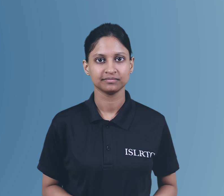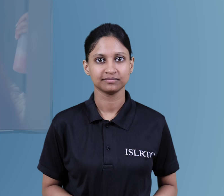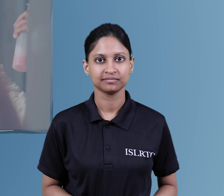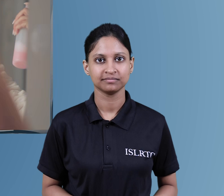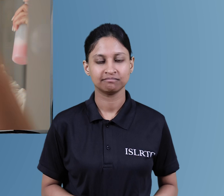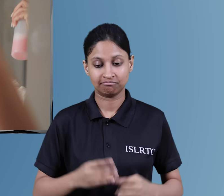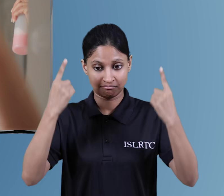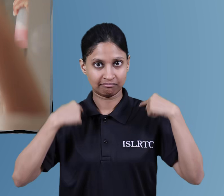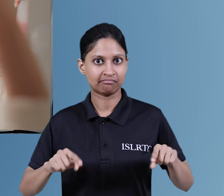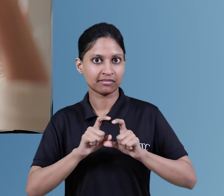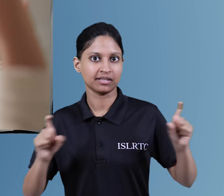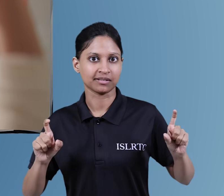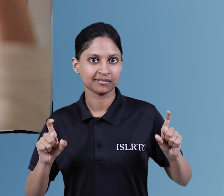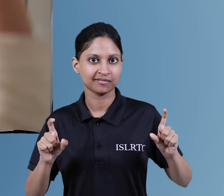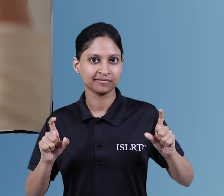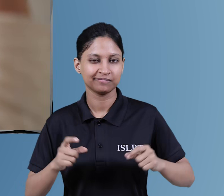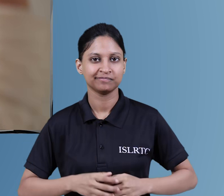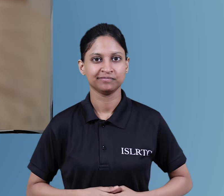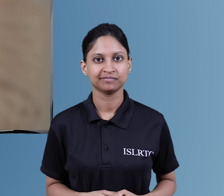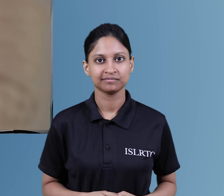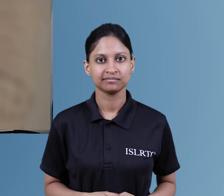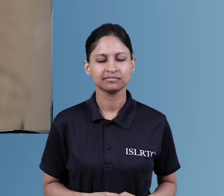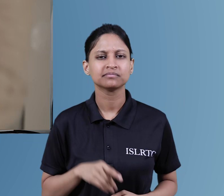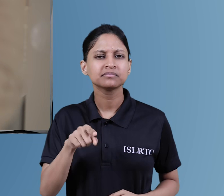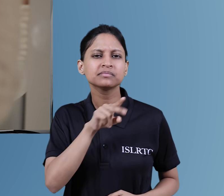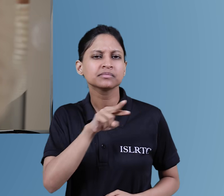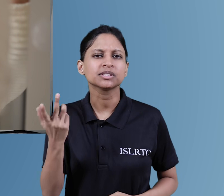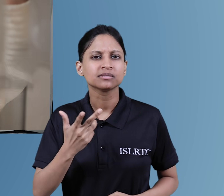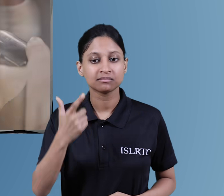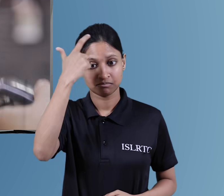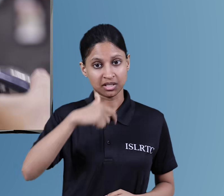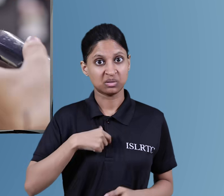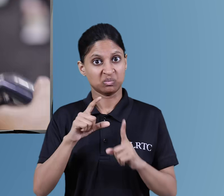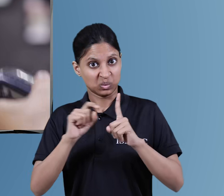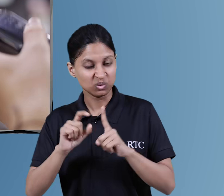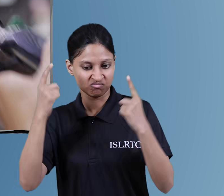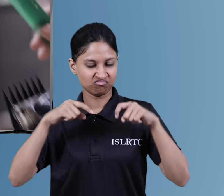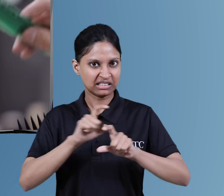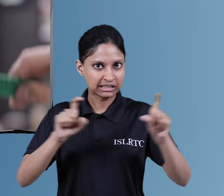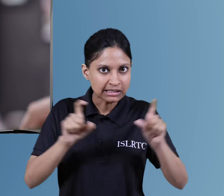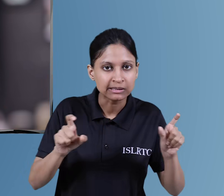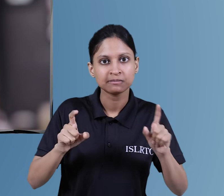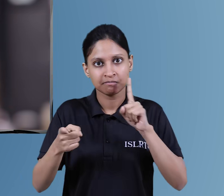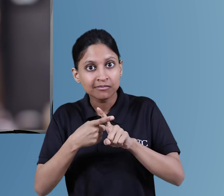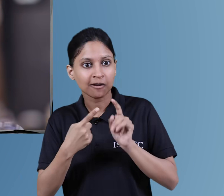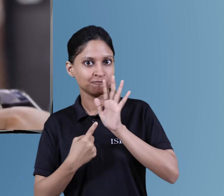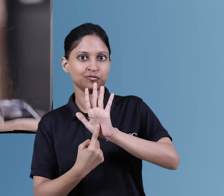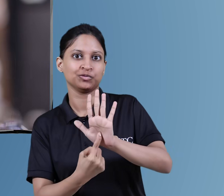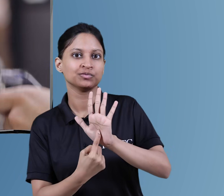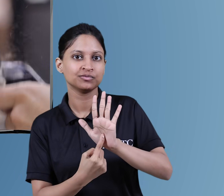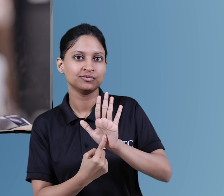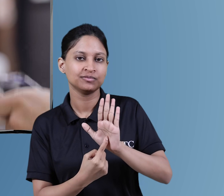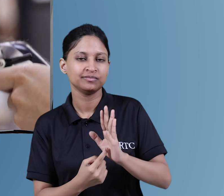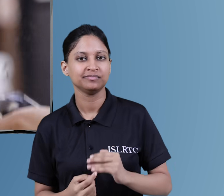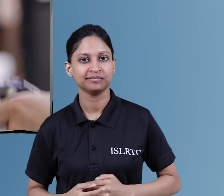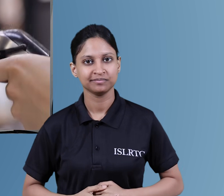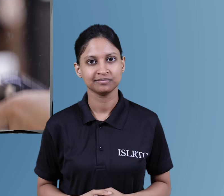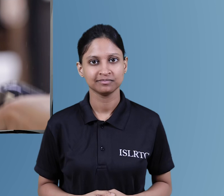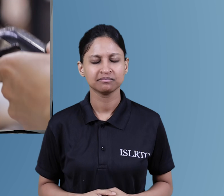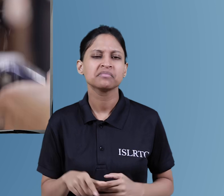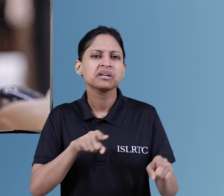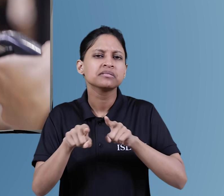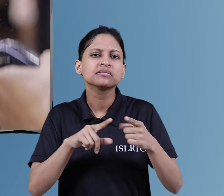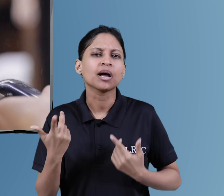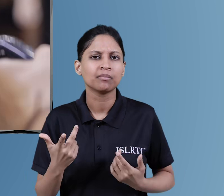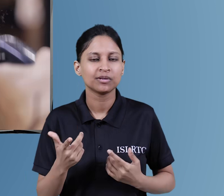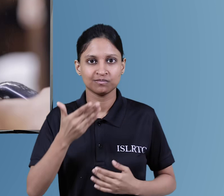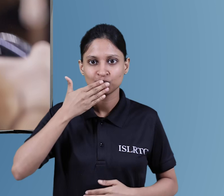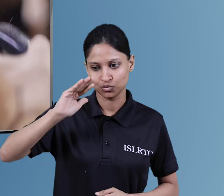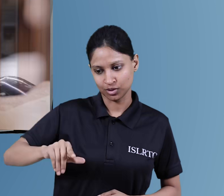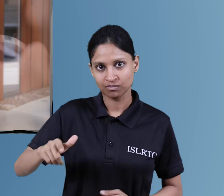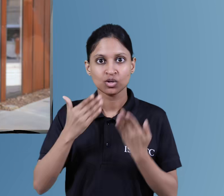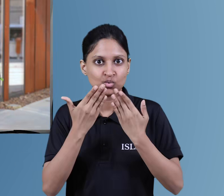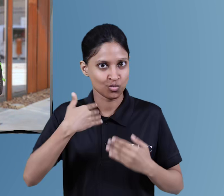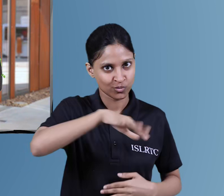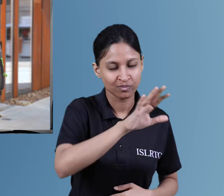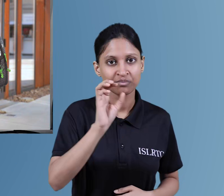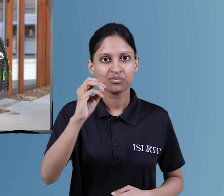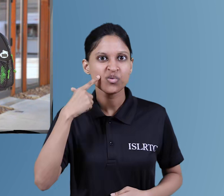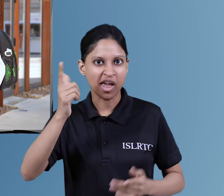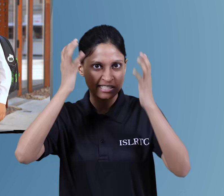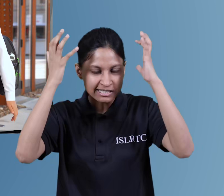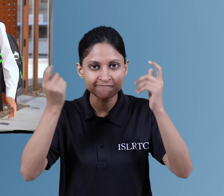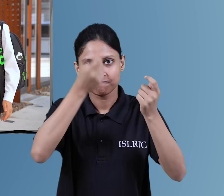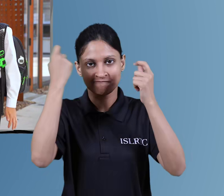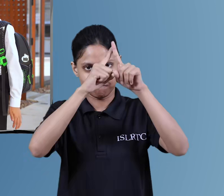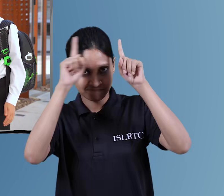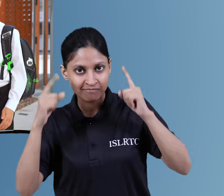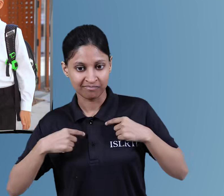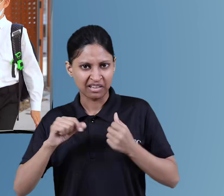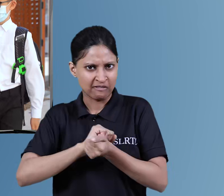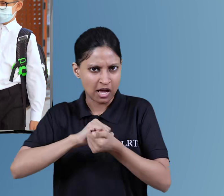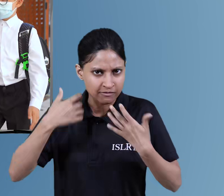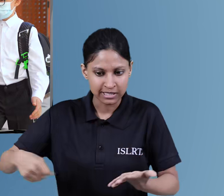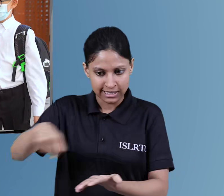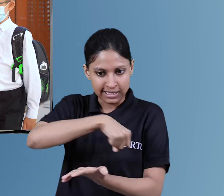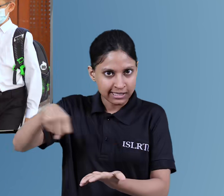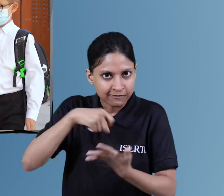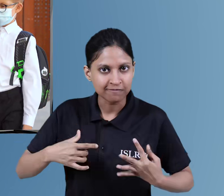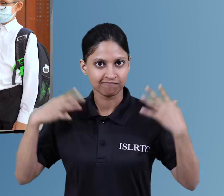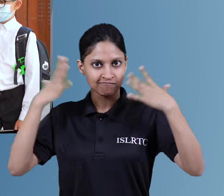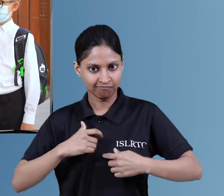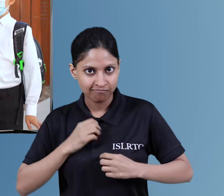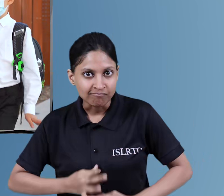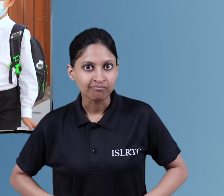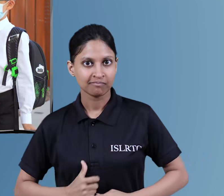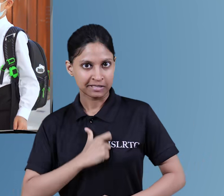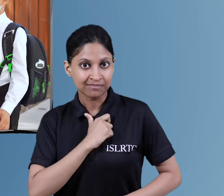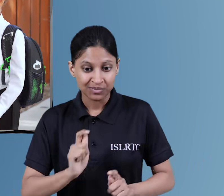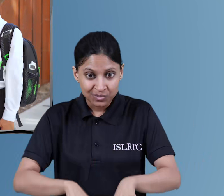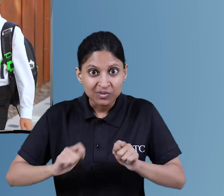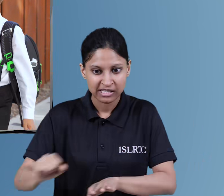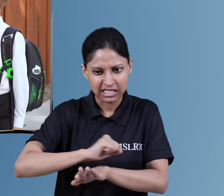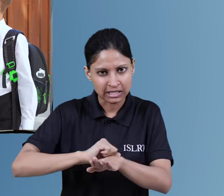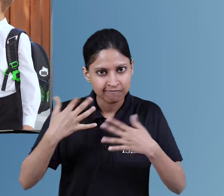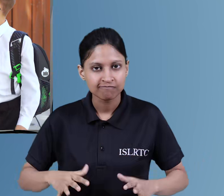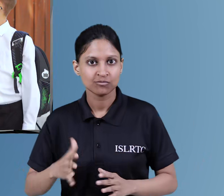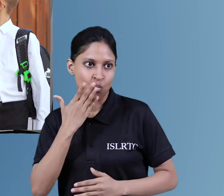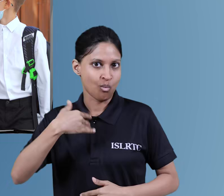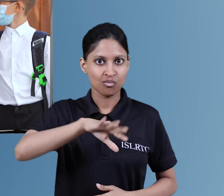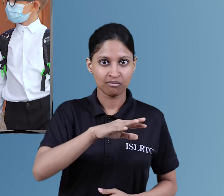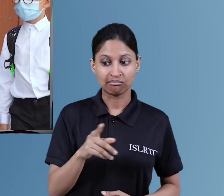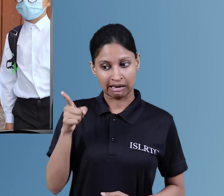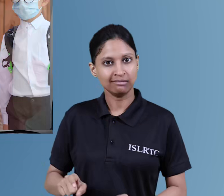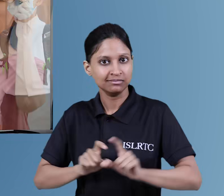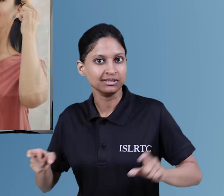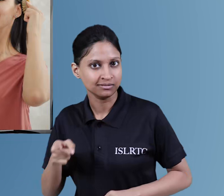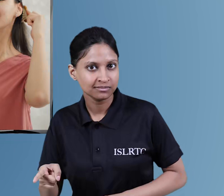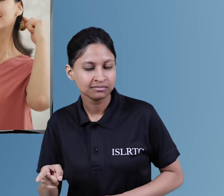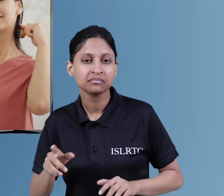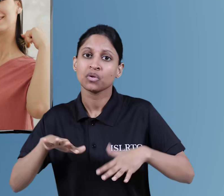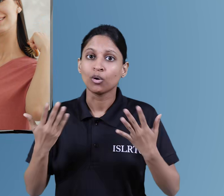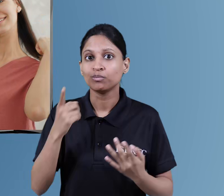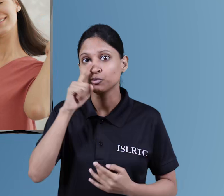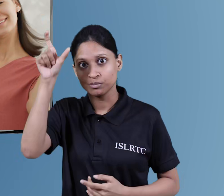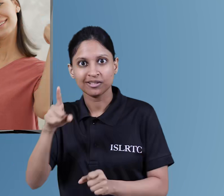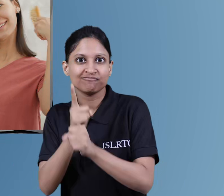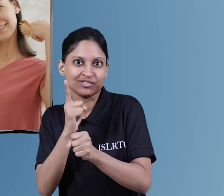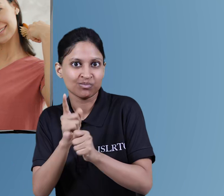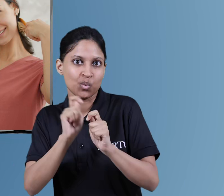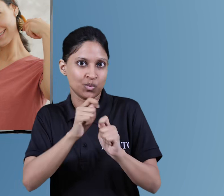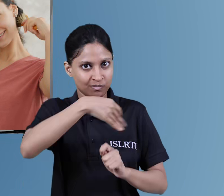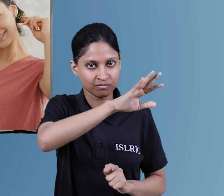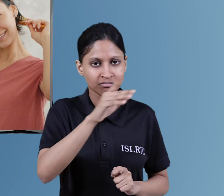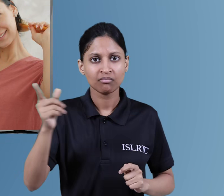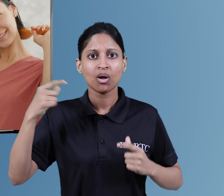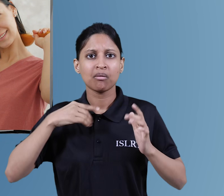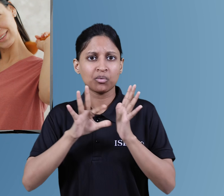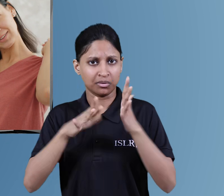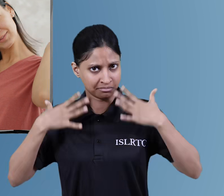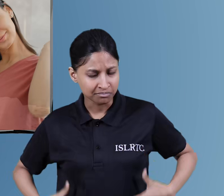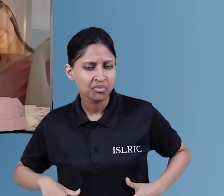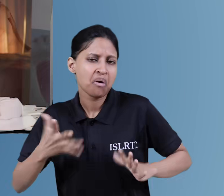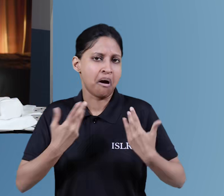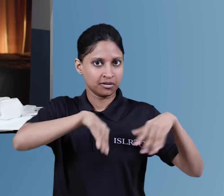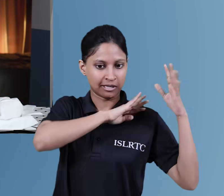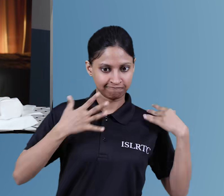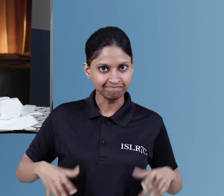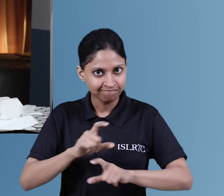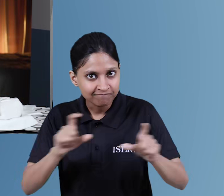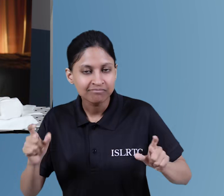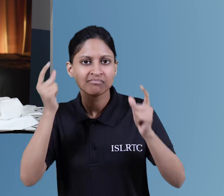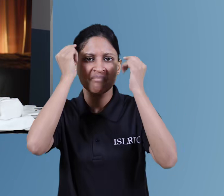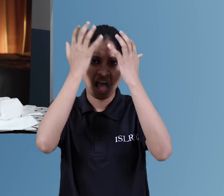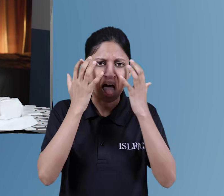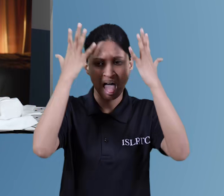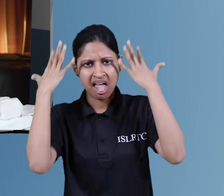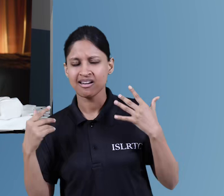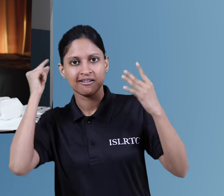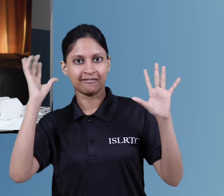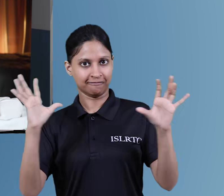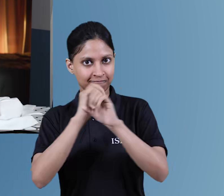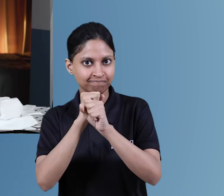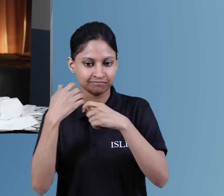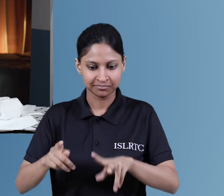Grooming The practice of maintaining personal hygiene and appearance. Example: 1. A student should go to school with combed hair, wear washed, clean and ironed uniform and polished shoes. 2. A female teacher should brush her hair, wear clean and ironed clothes.